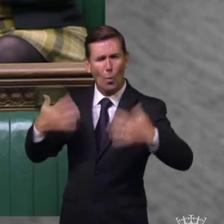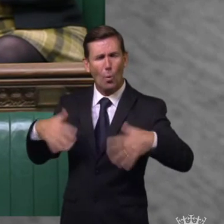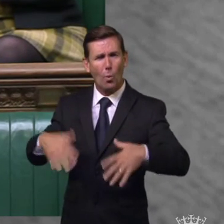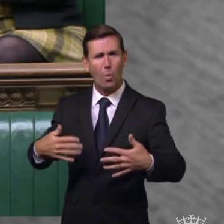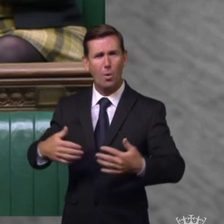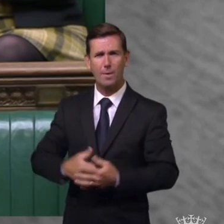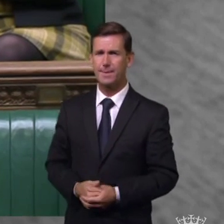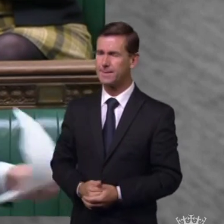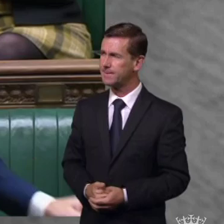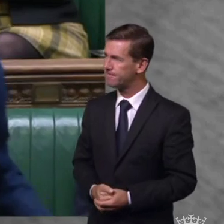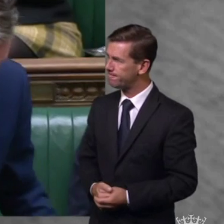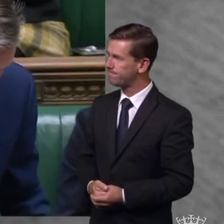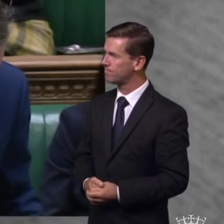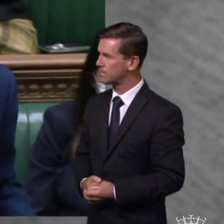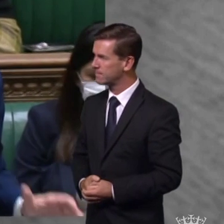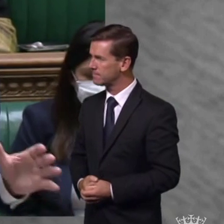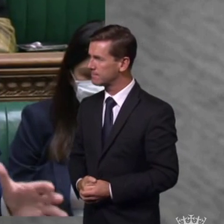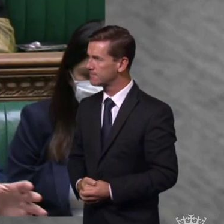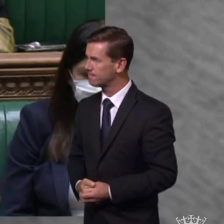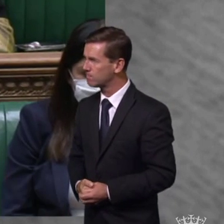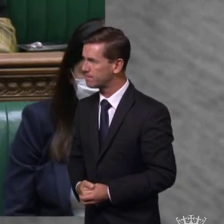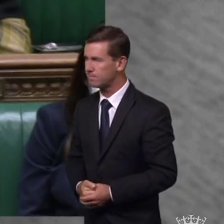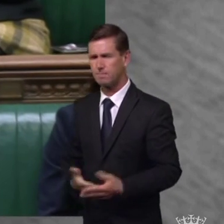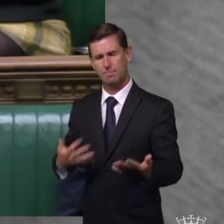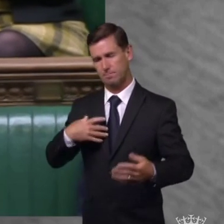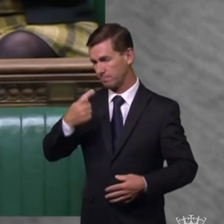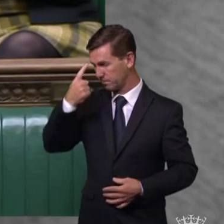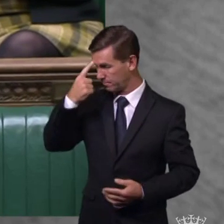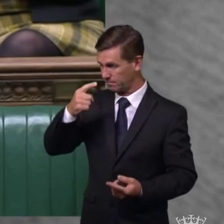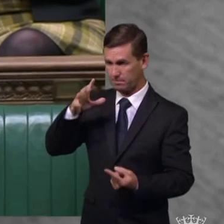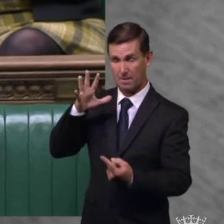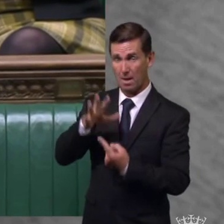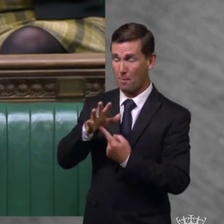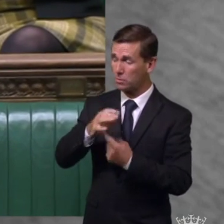The urgent task is, of course, the evacuation. Equally urgent is the immediate refugee crisis.